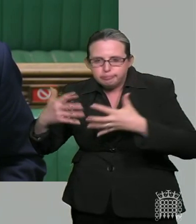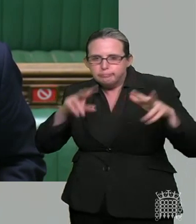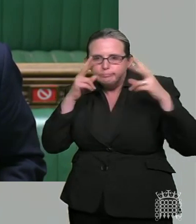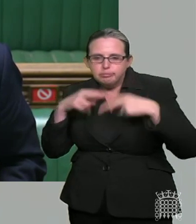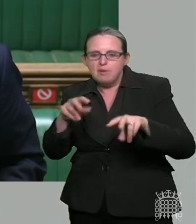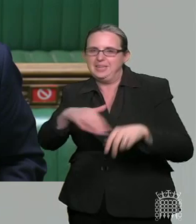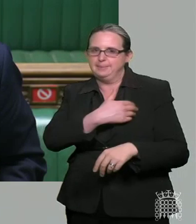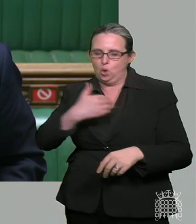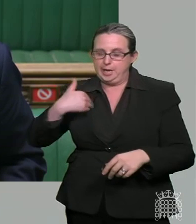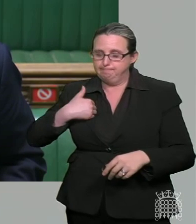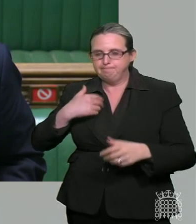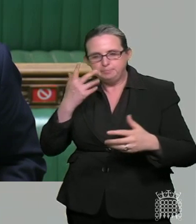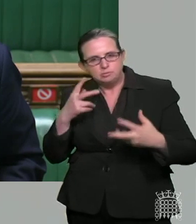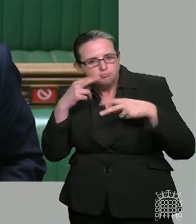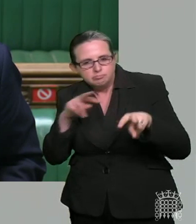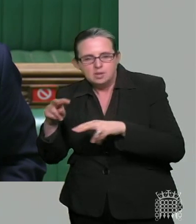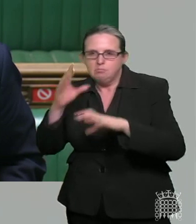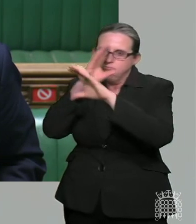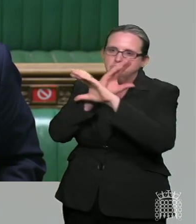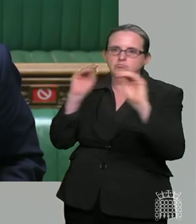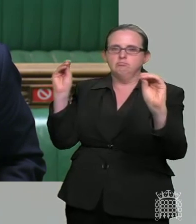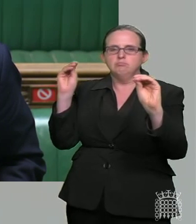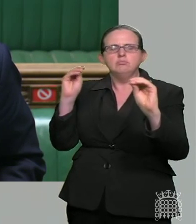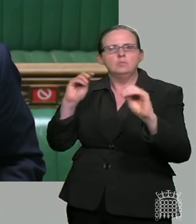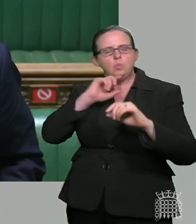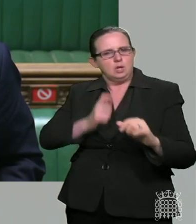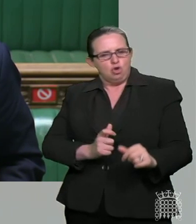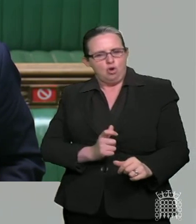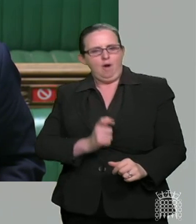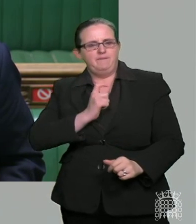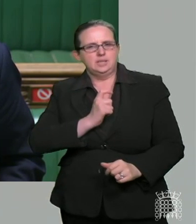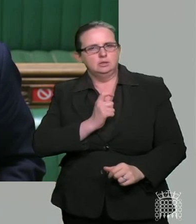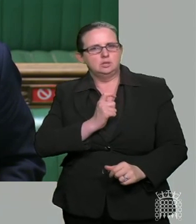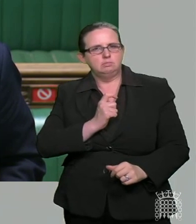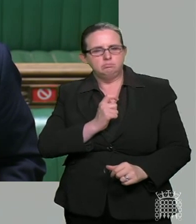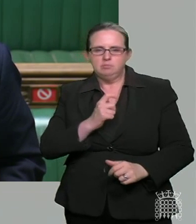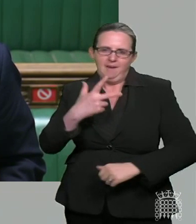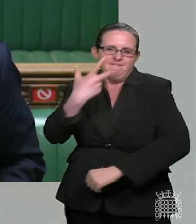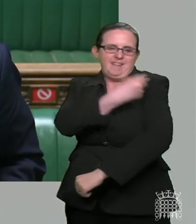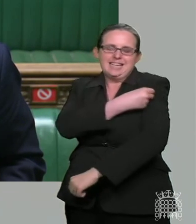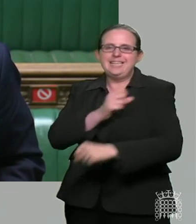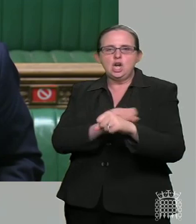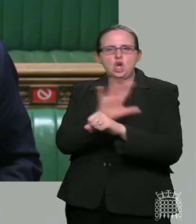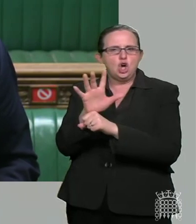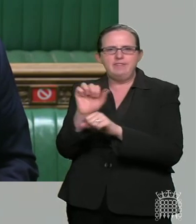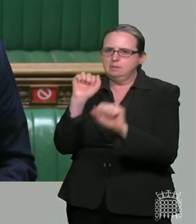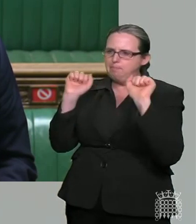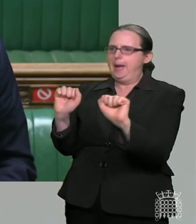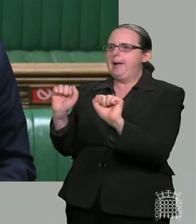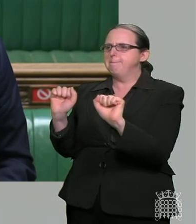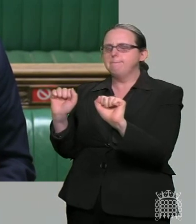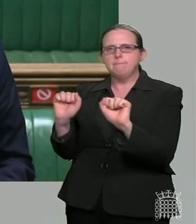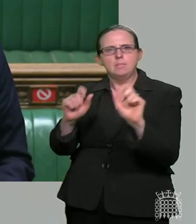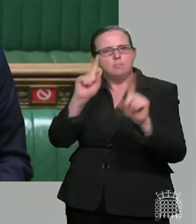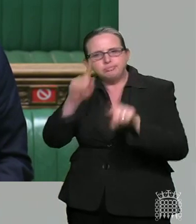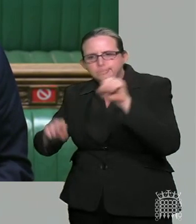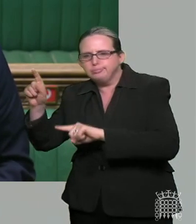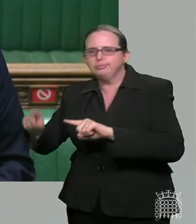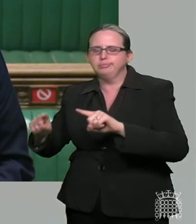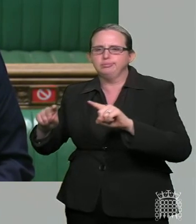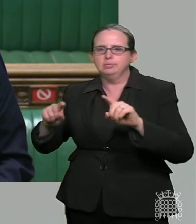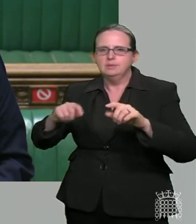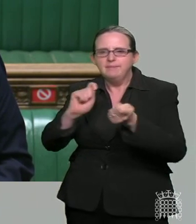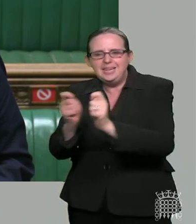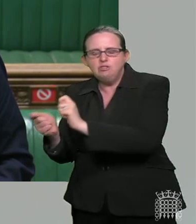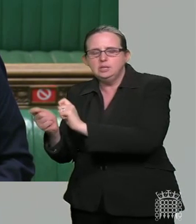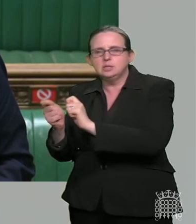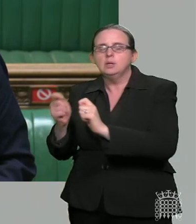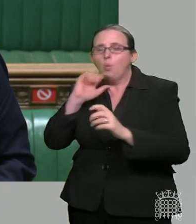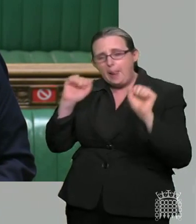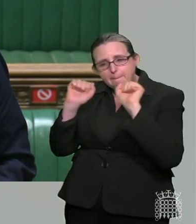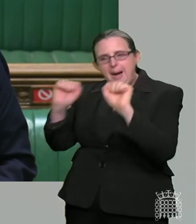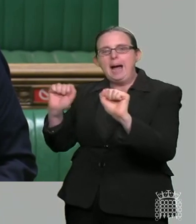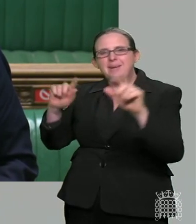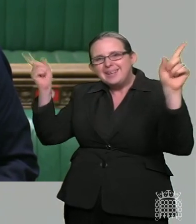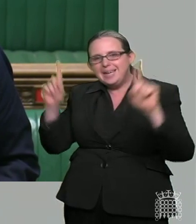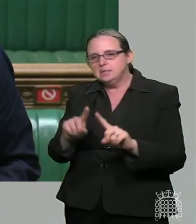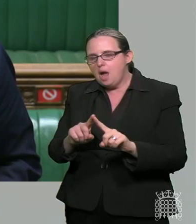I can tell the House that we have increasing confidence that vaccines are effective against all variants, including the Indian variant.